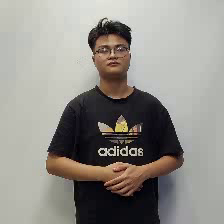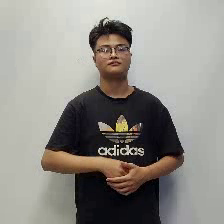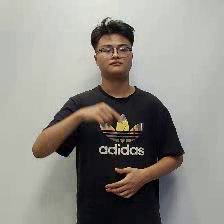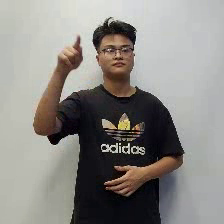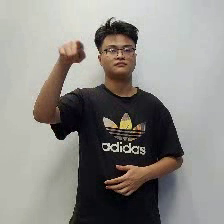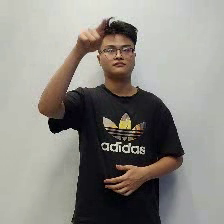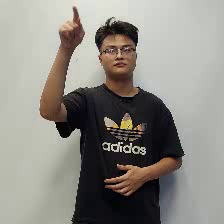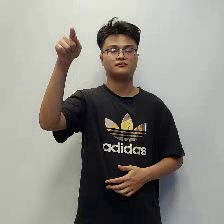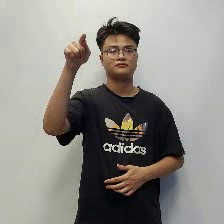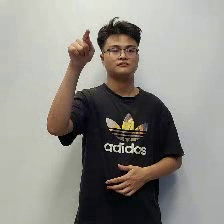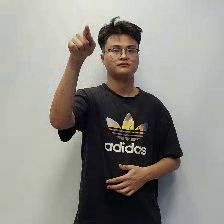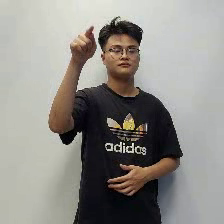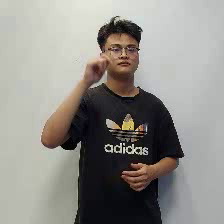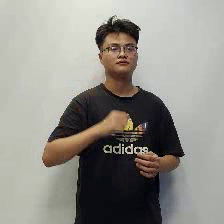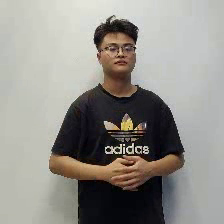Họ